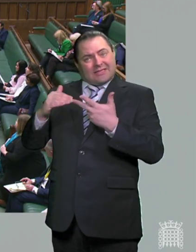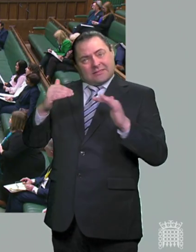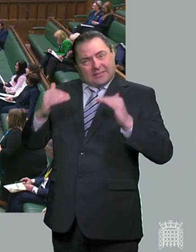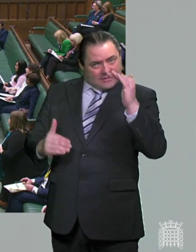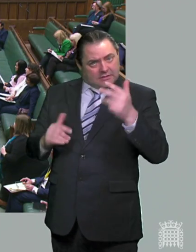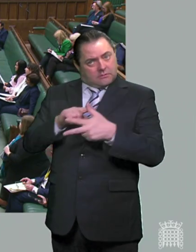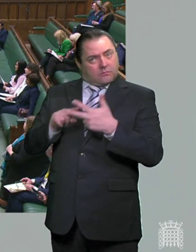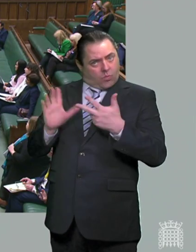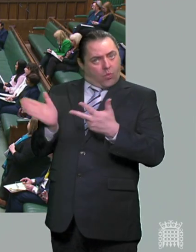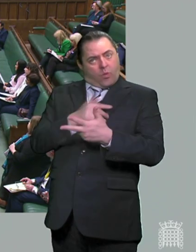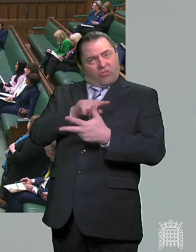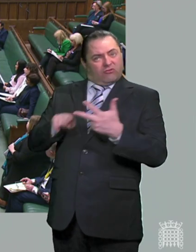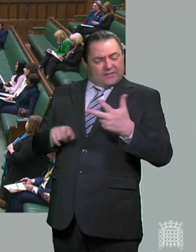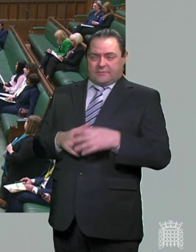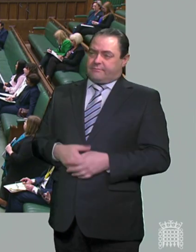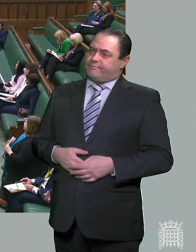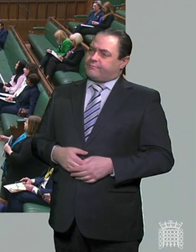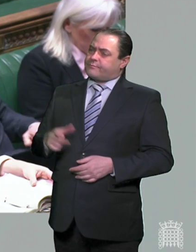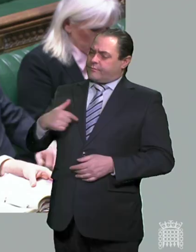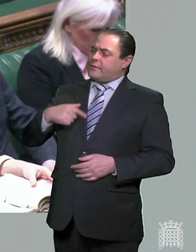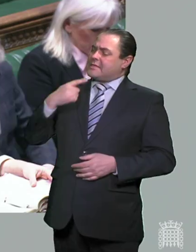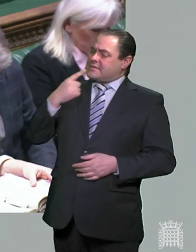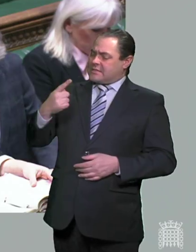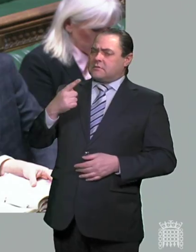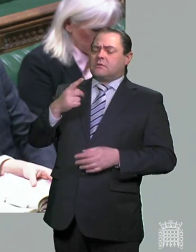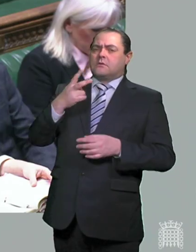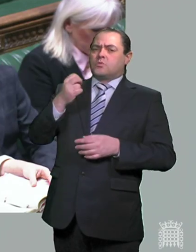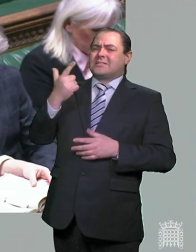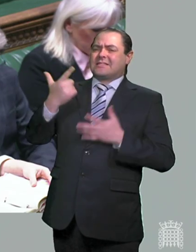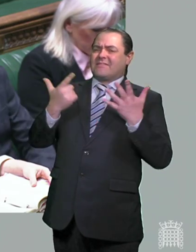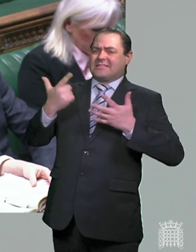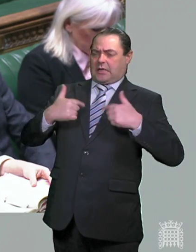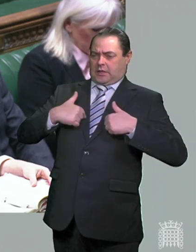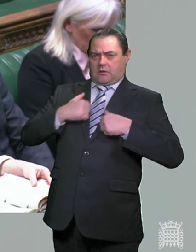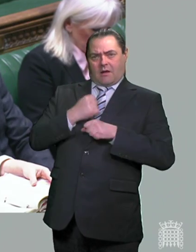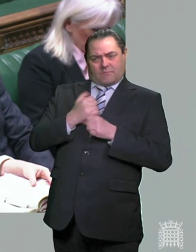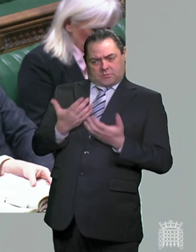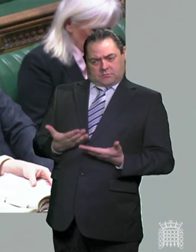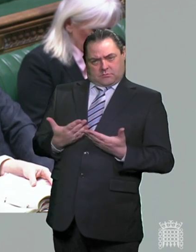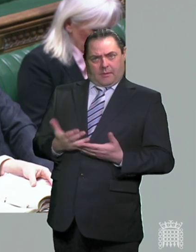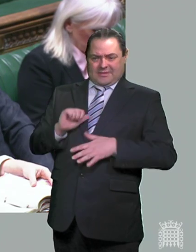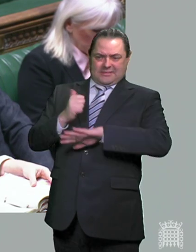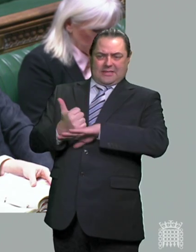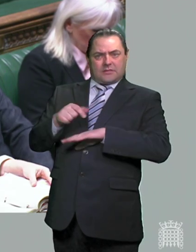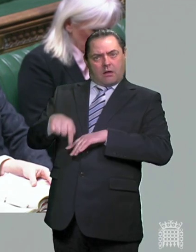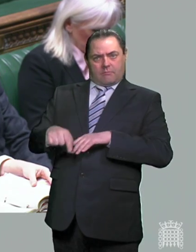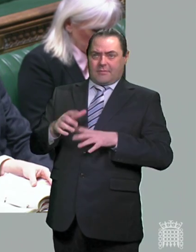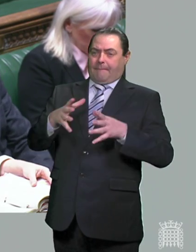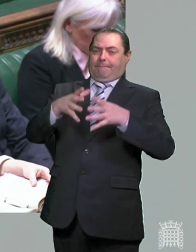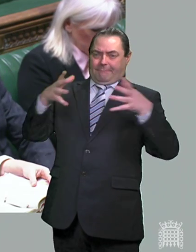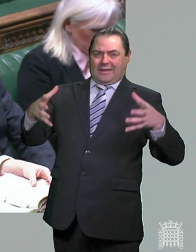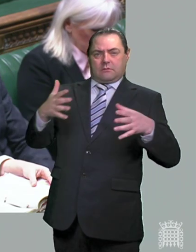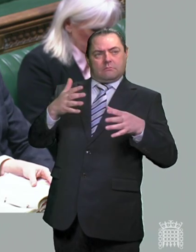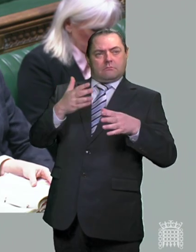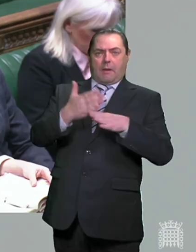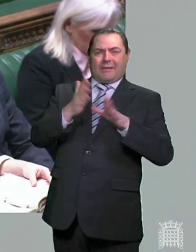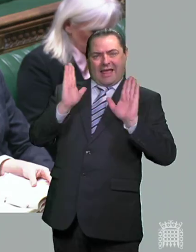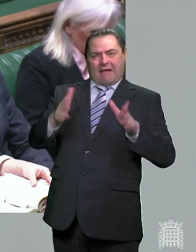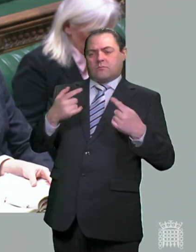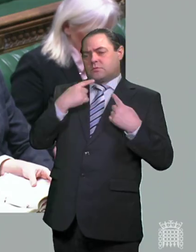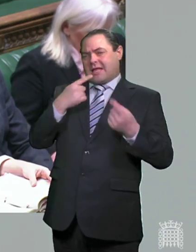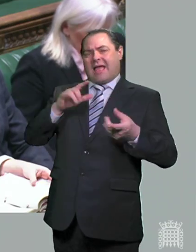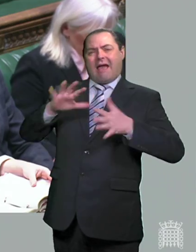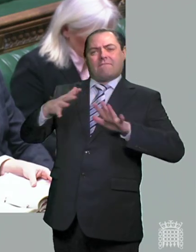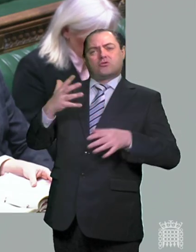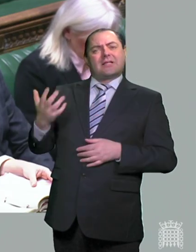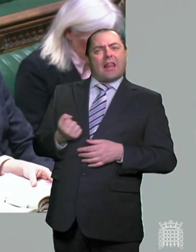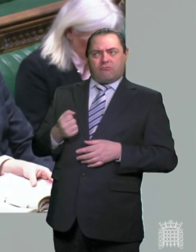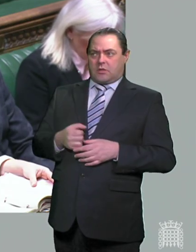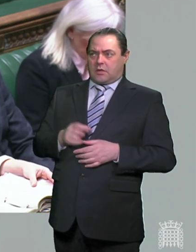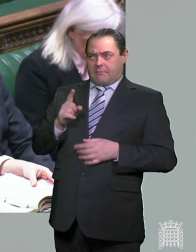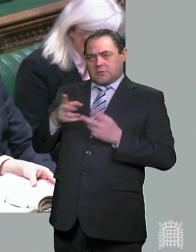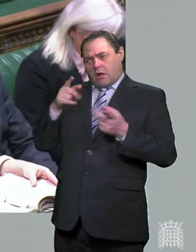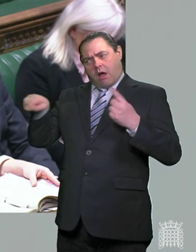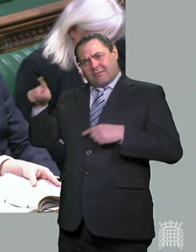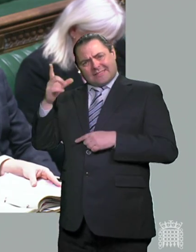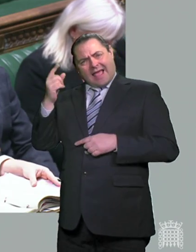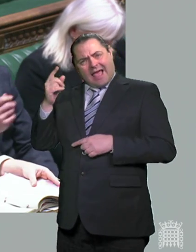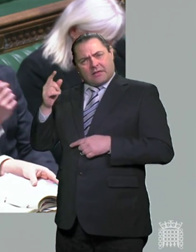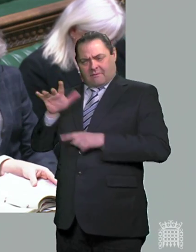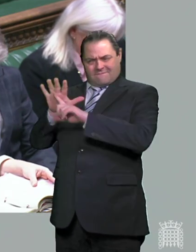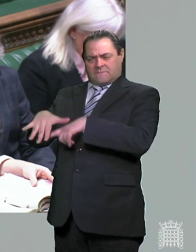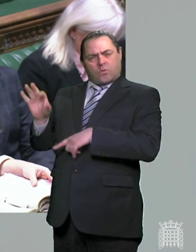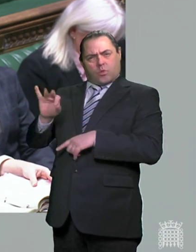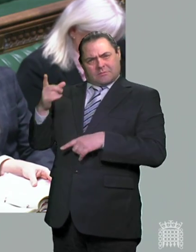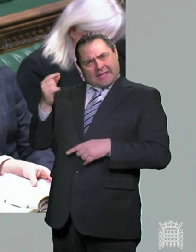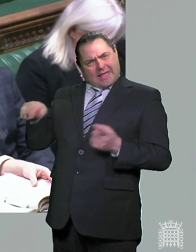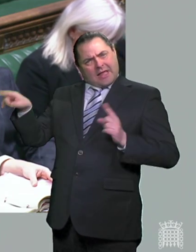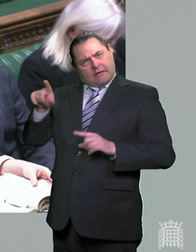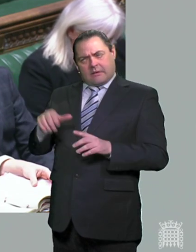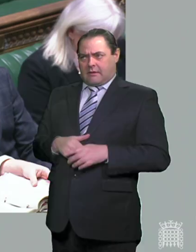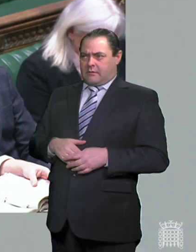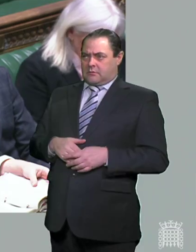As I set out, this Government in 2017 set out world-leading regulations requiring larger employers to publish their average salaries, but that does not stop other employers from doing the same.